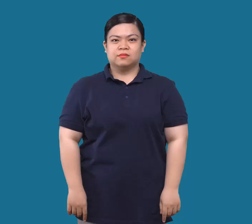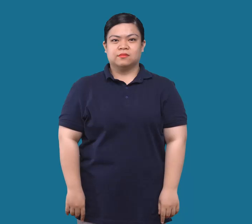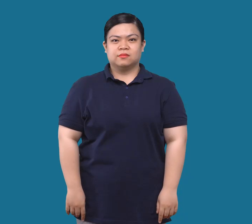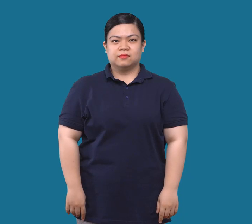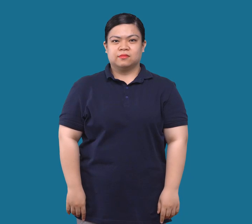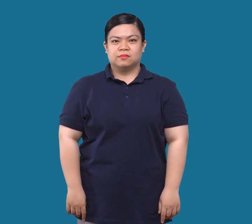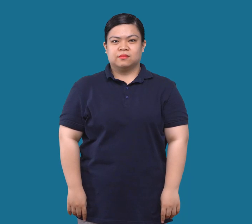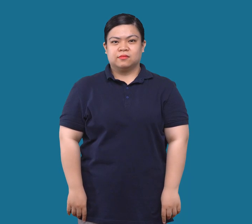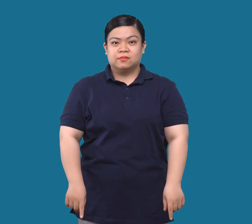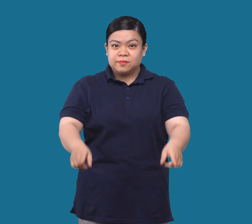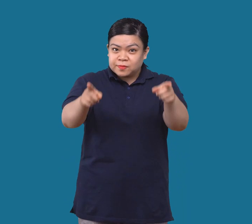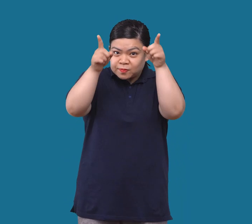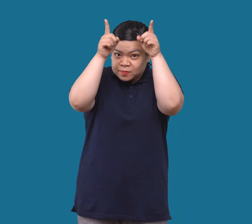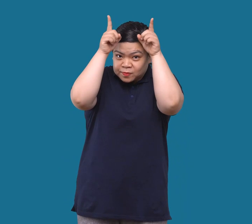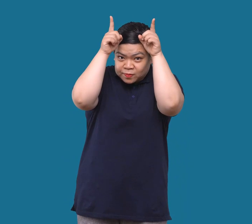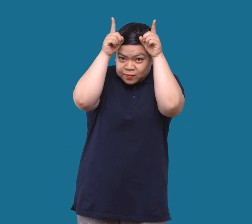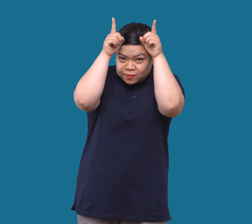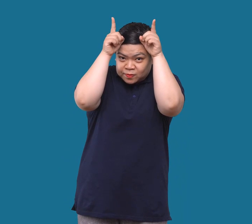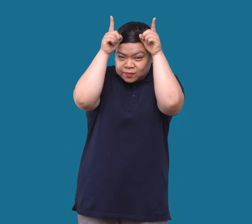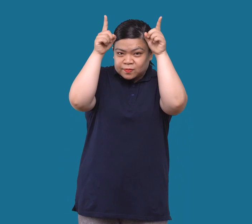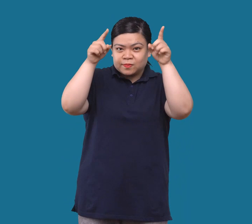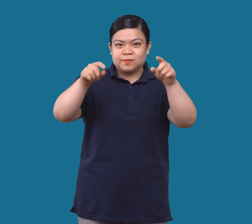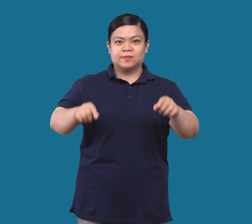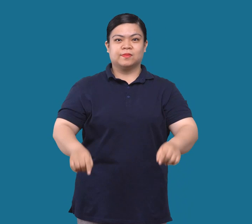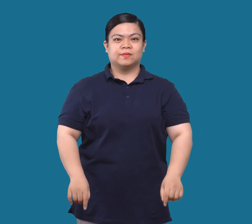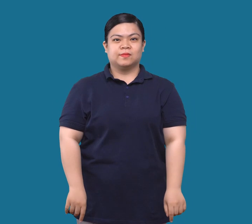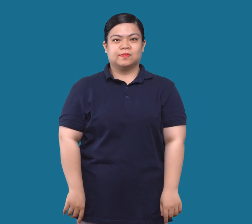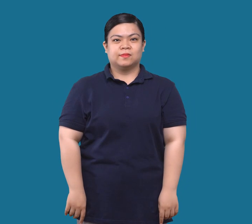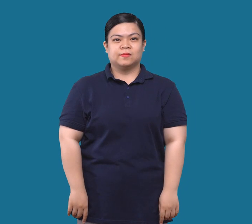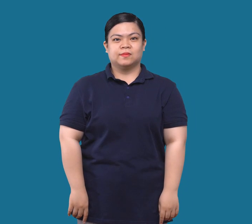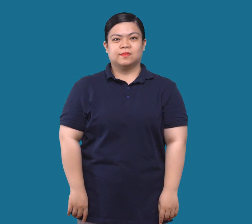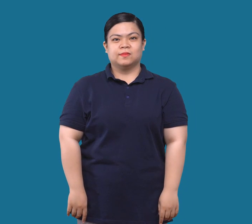sừng